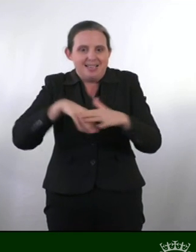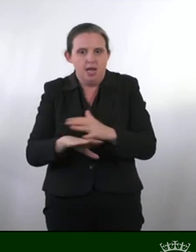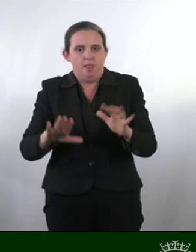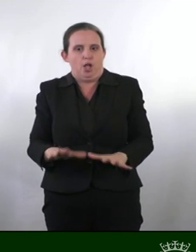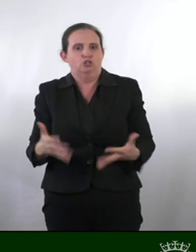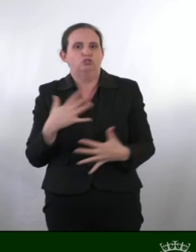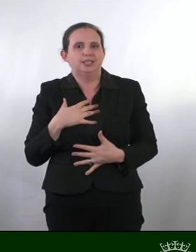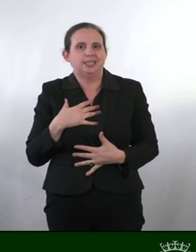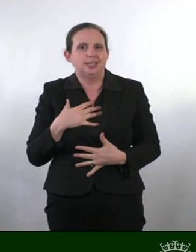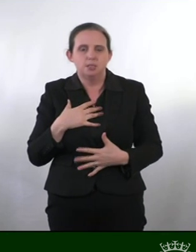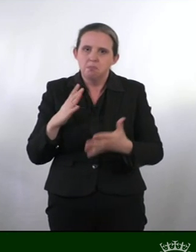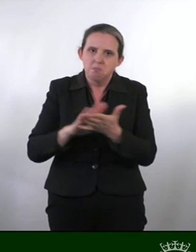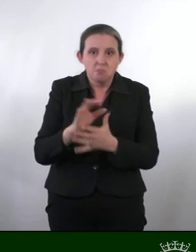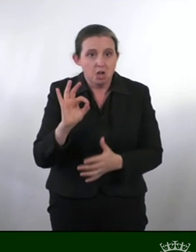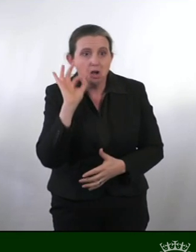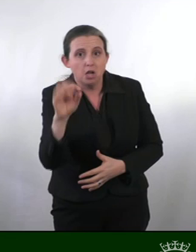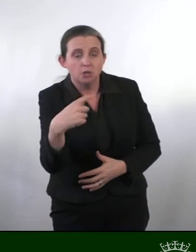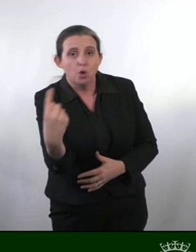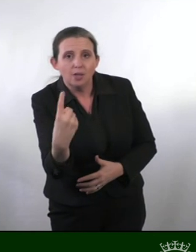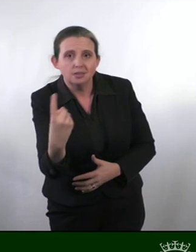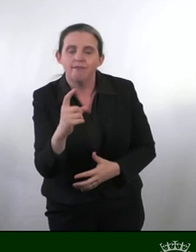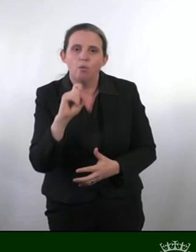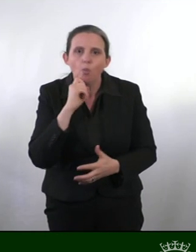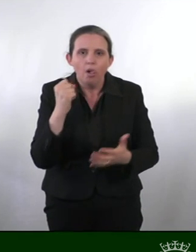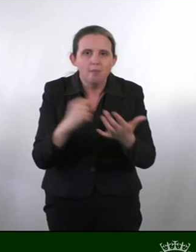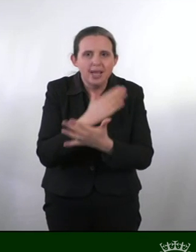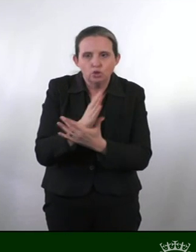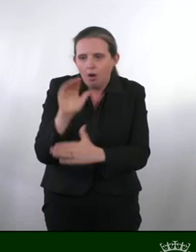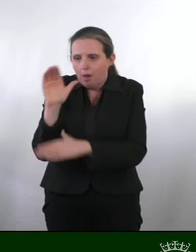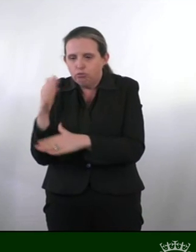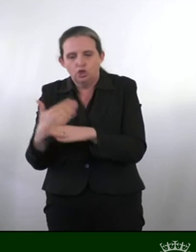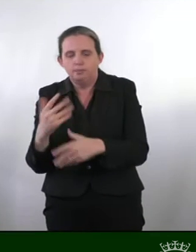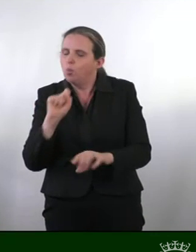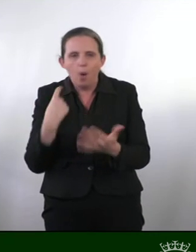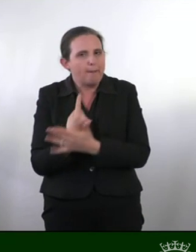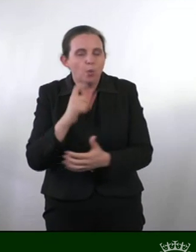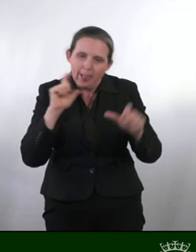Finally, will he use everything in his power to ensure that that offshoring does not take place?